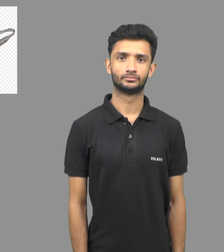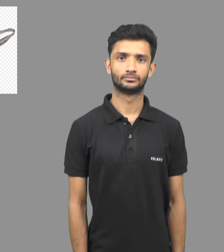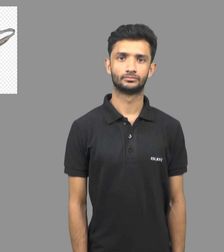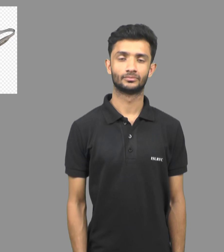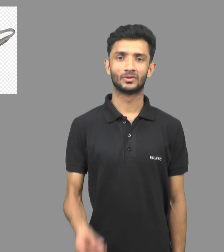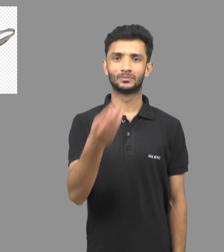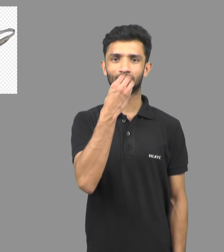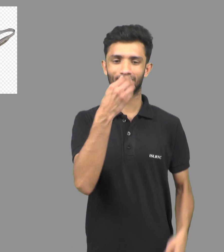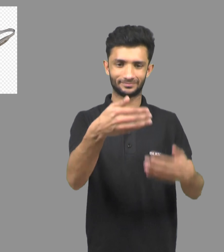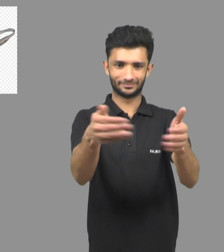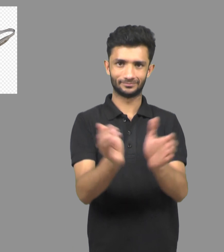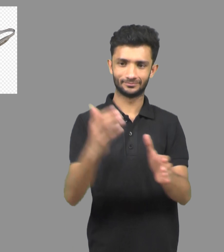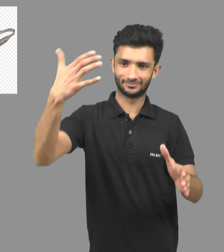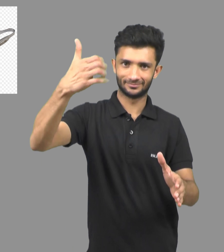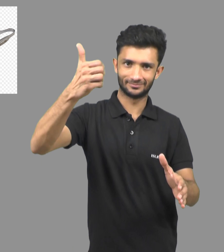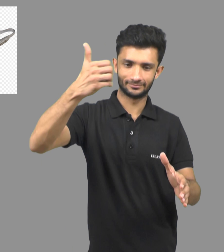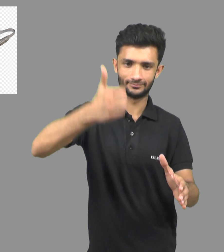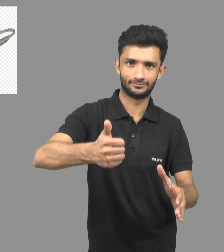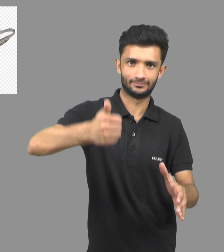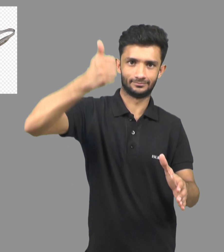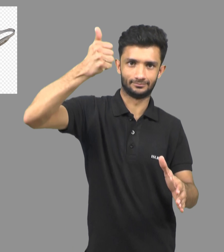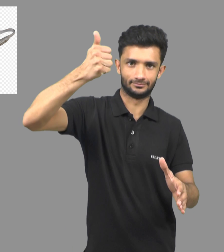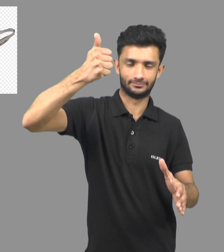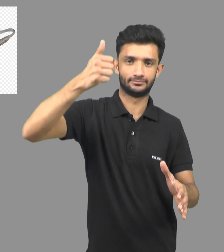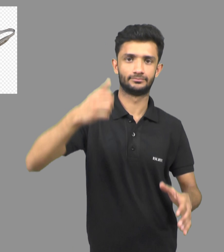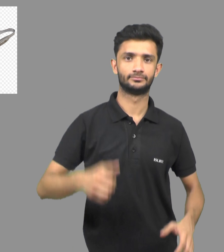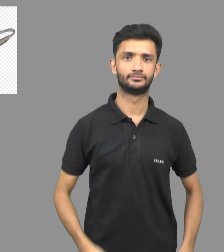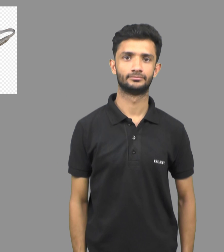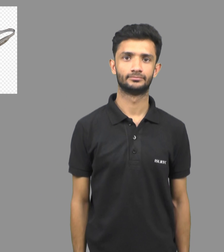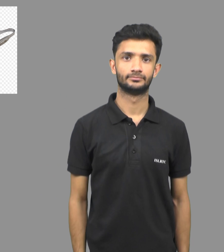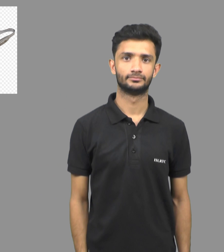Tongs